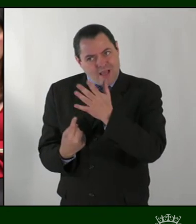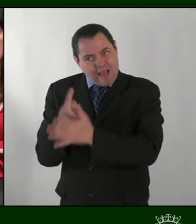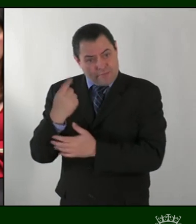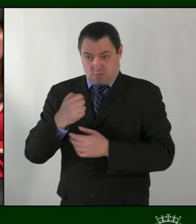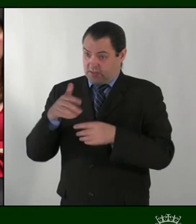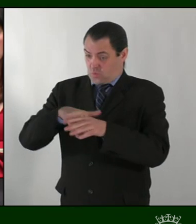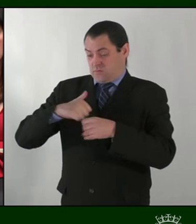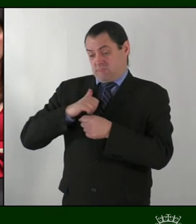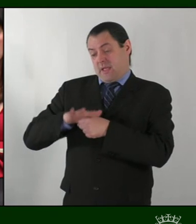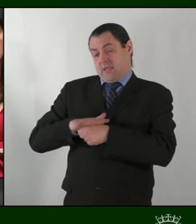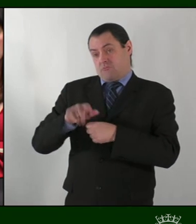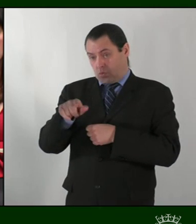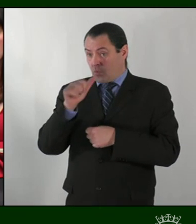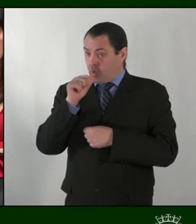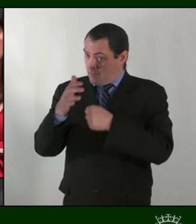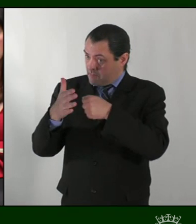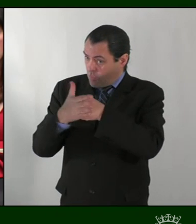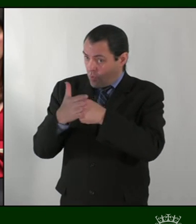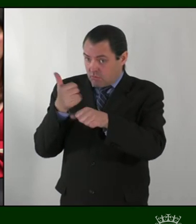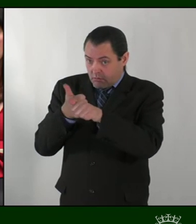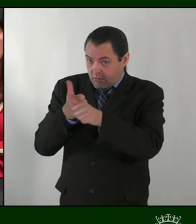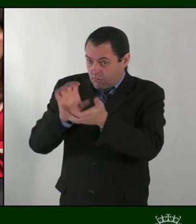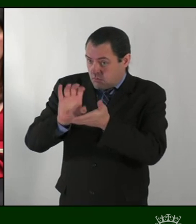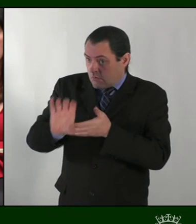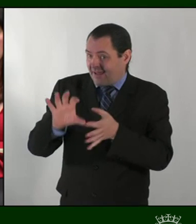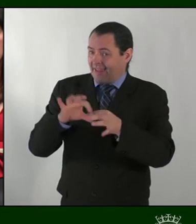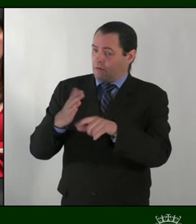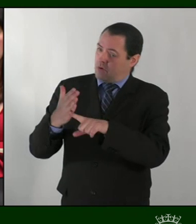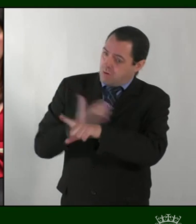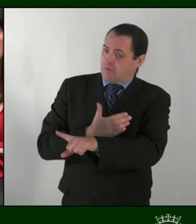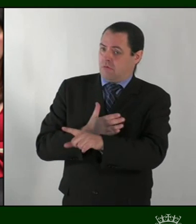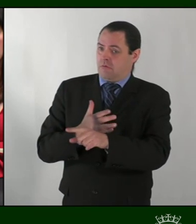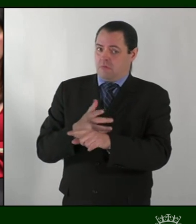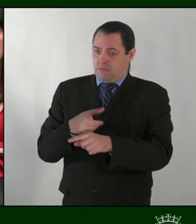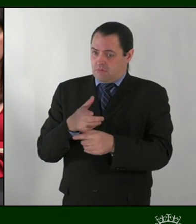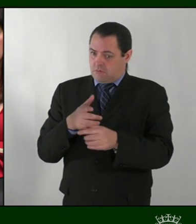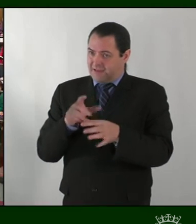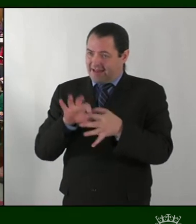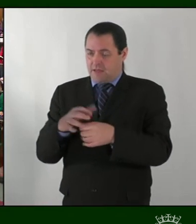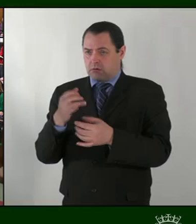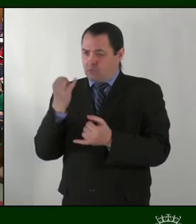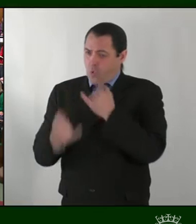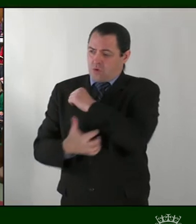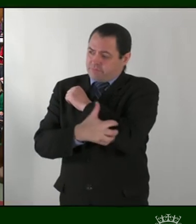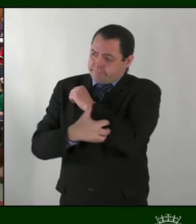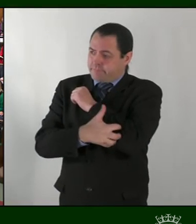Will he commit to greater funding and support for early years development, particularly in our most deprived communities?